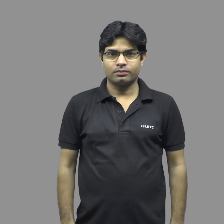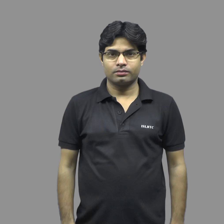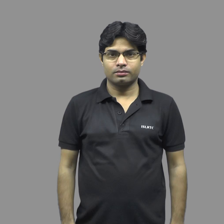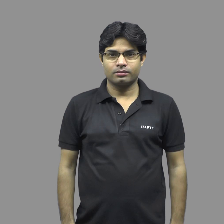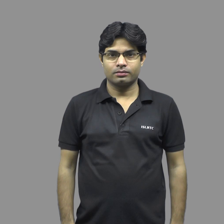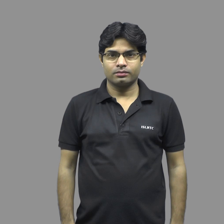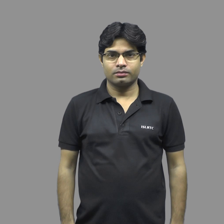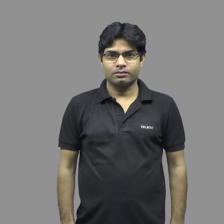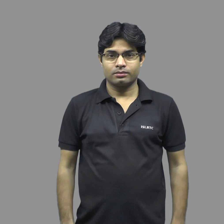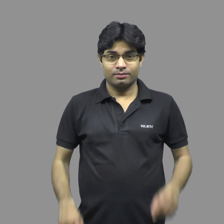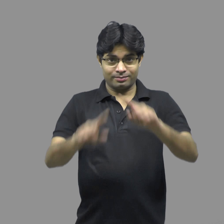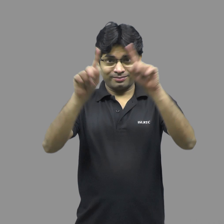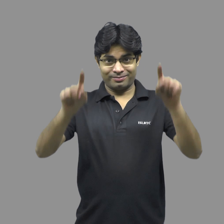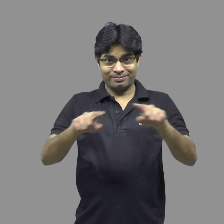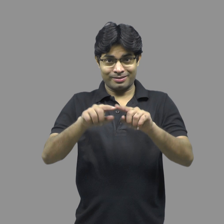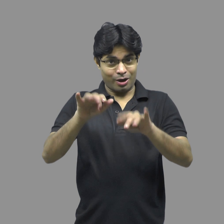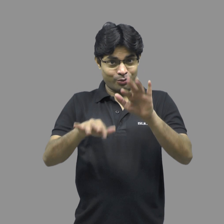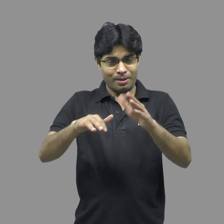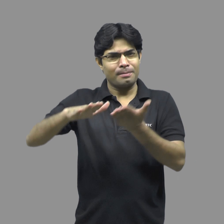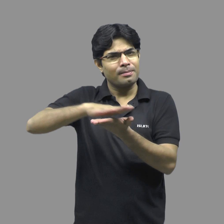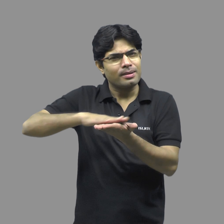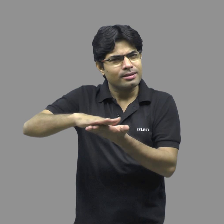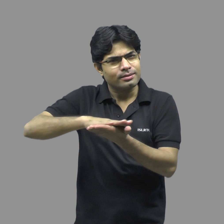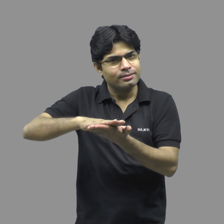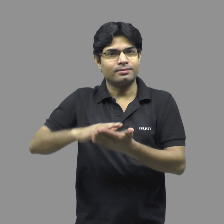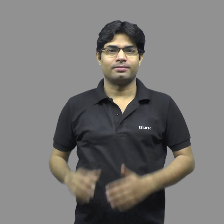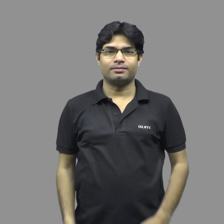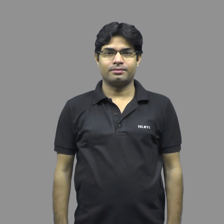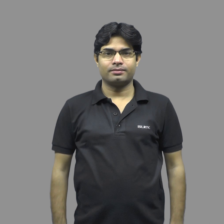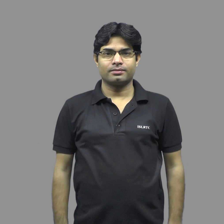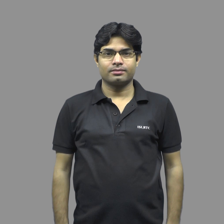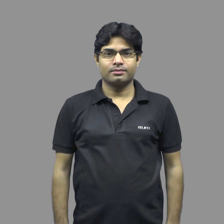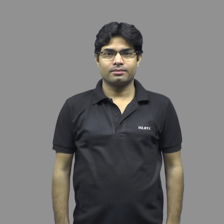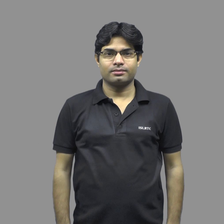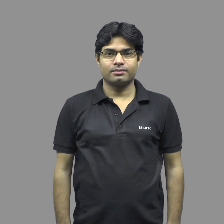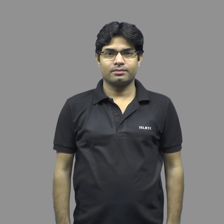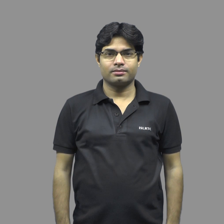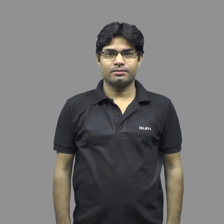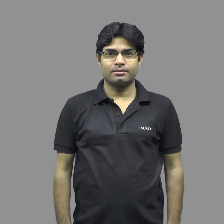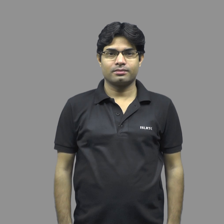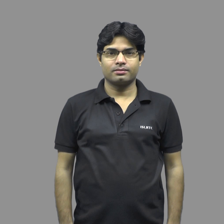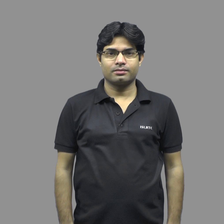Basics